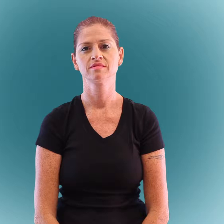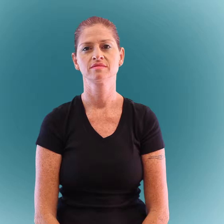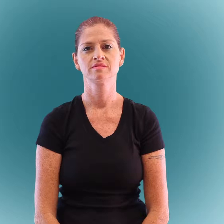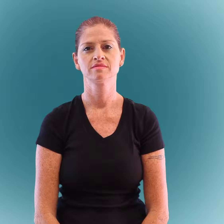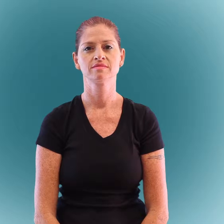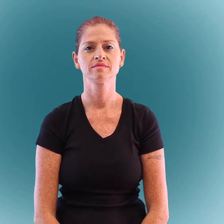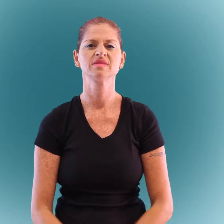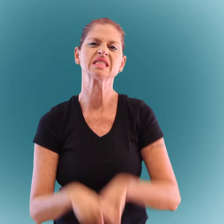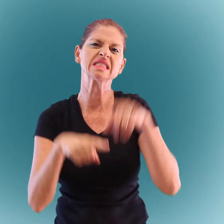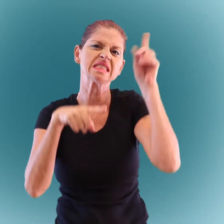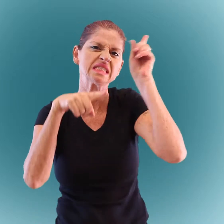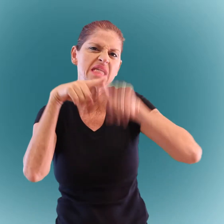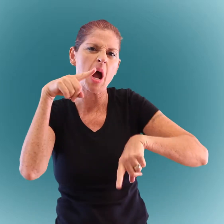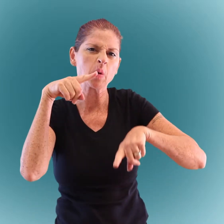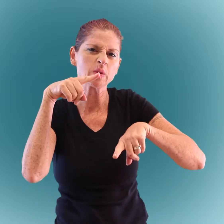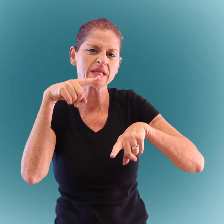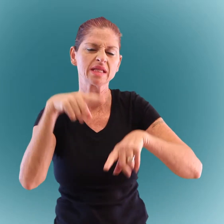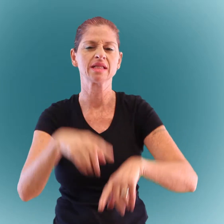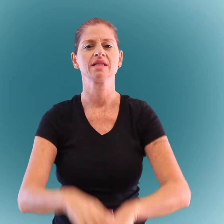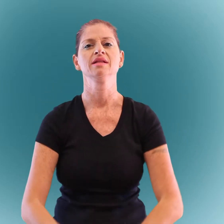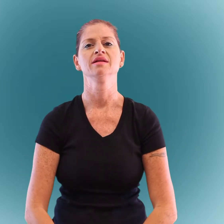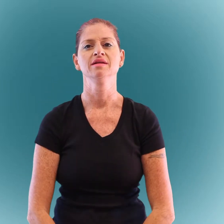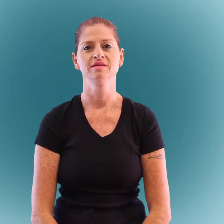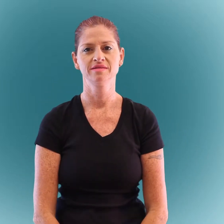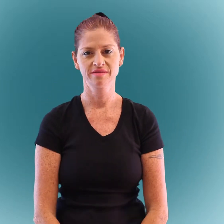טעות